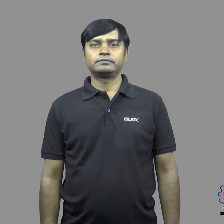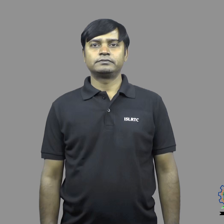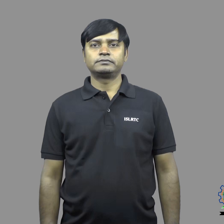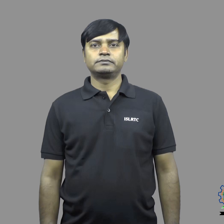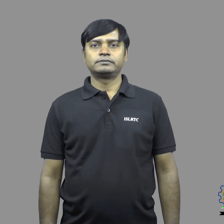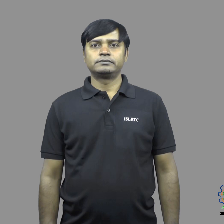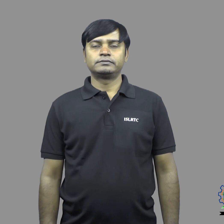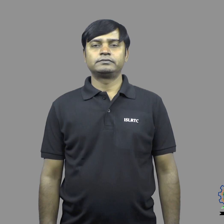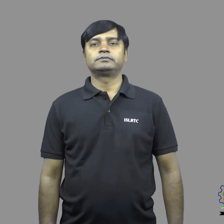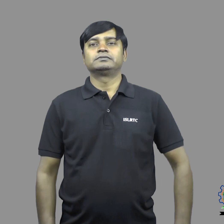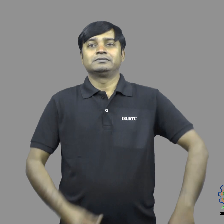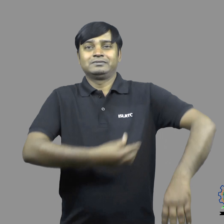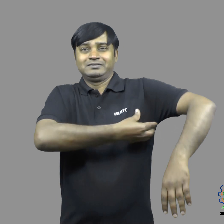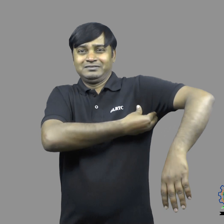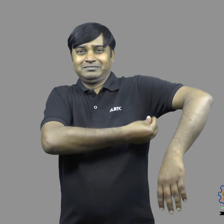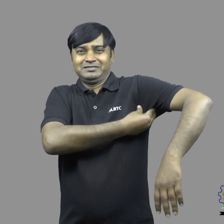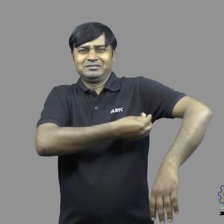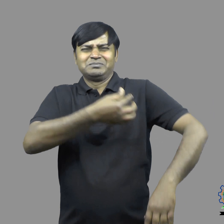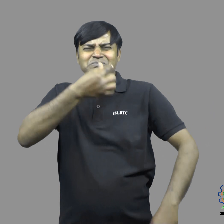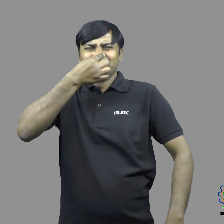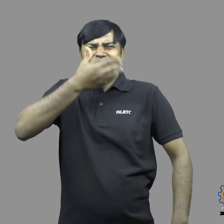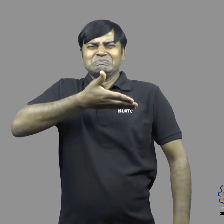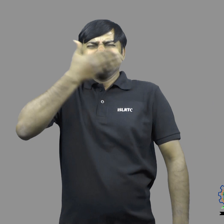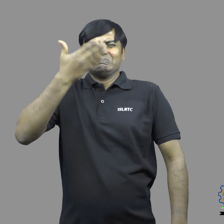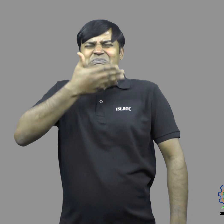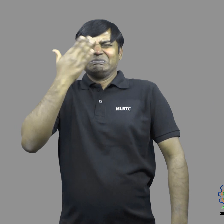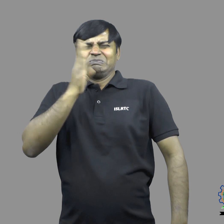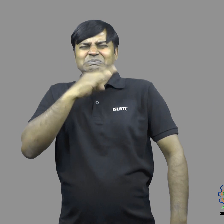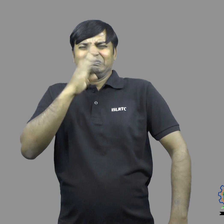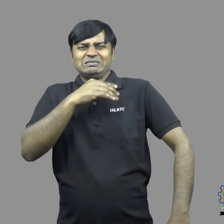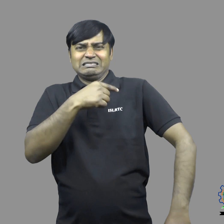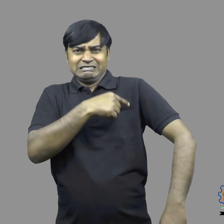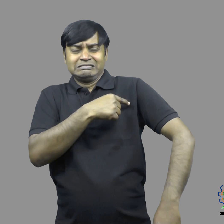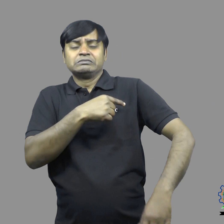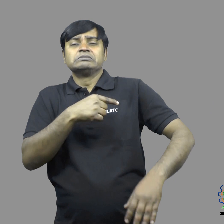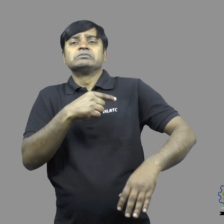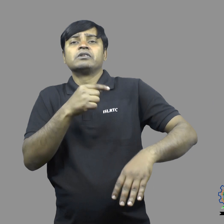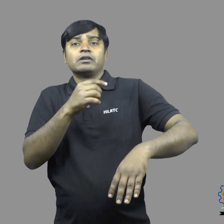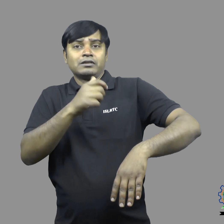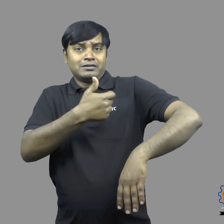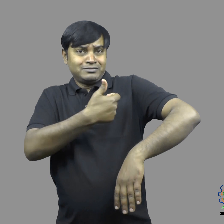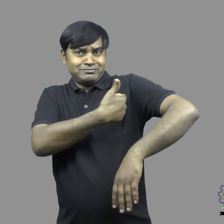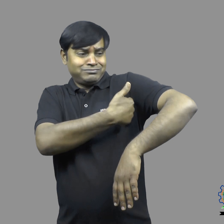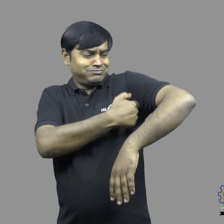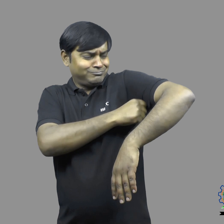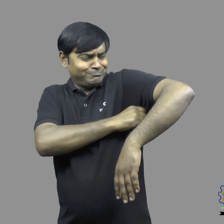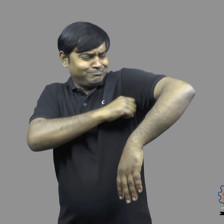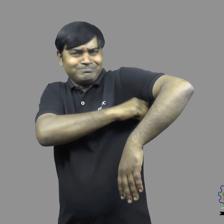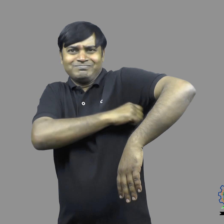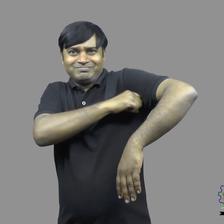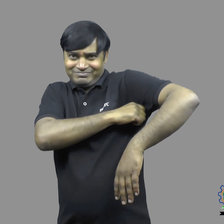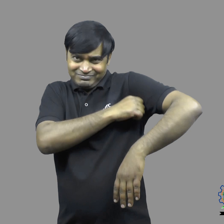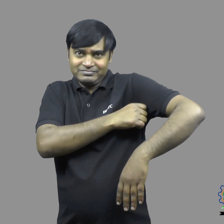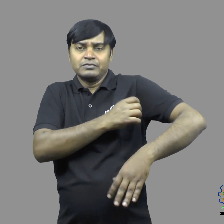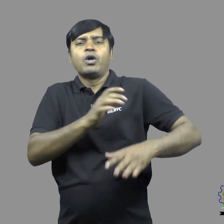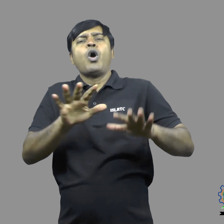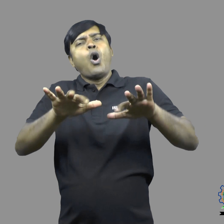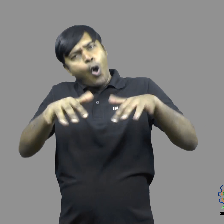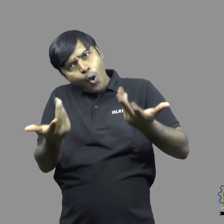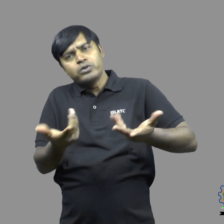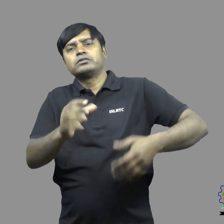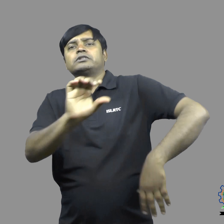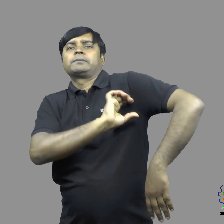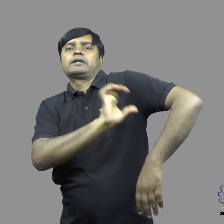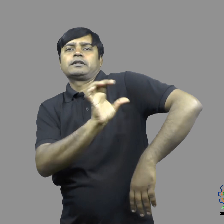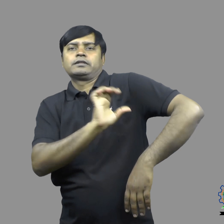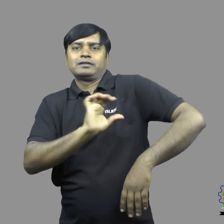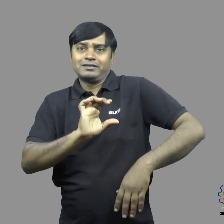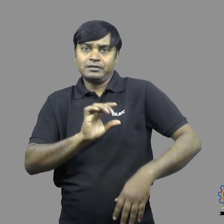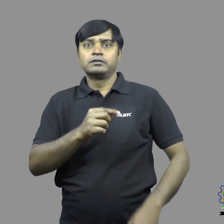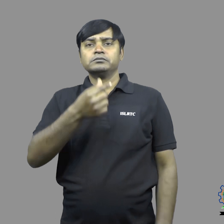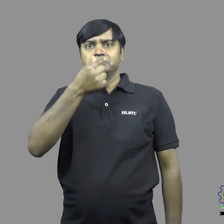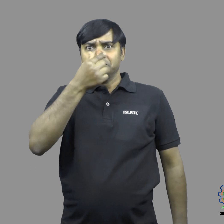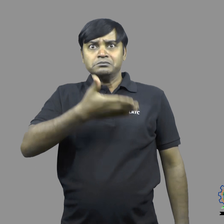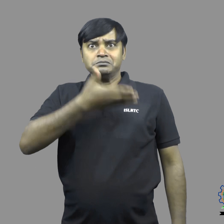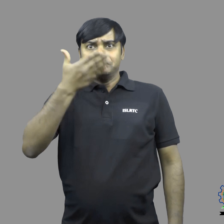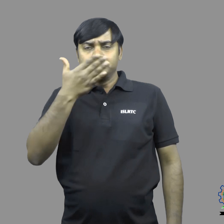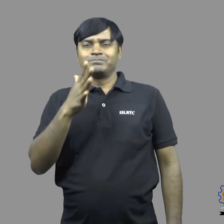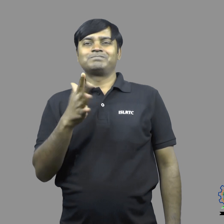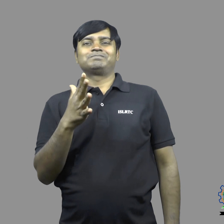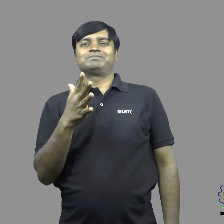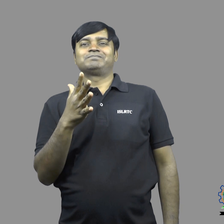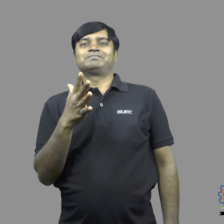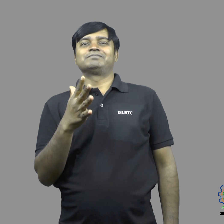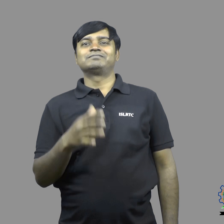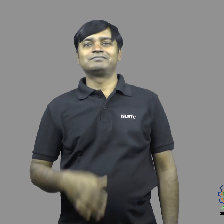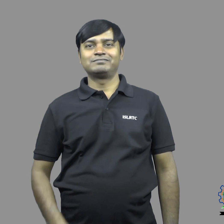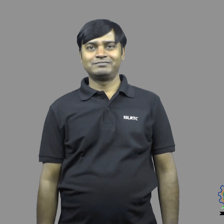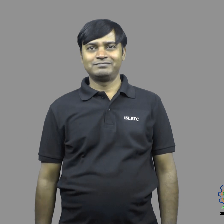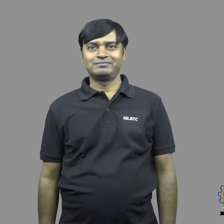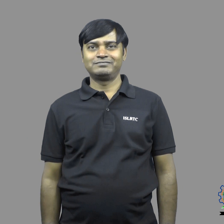Antiperspirant